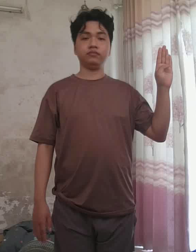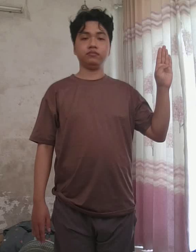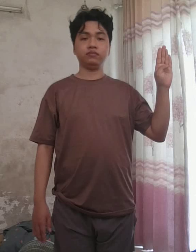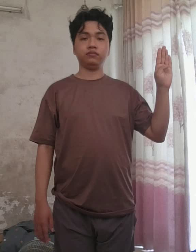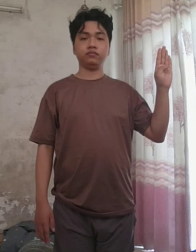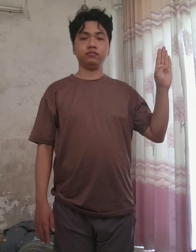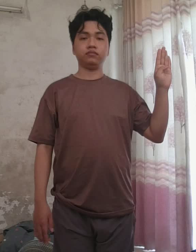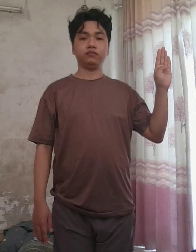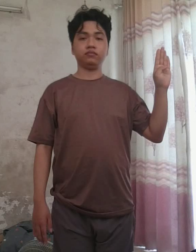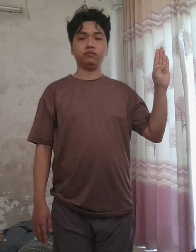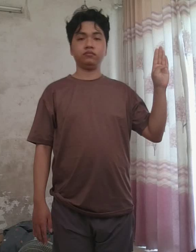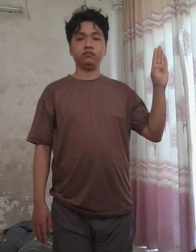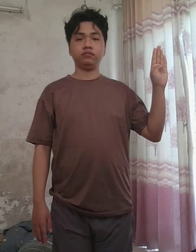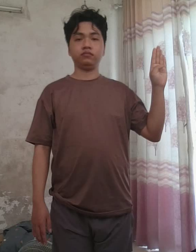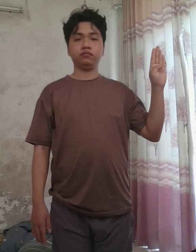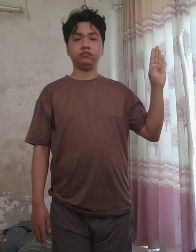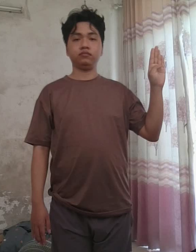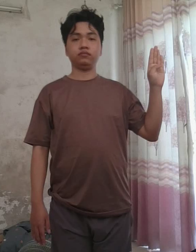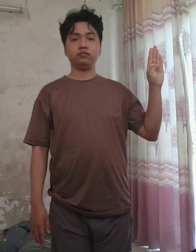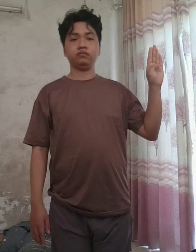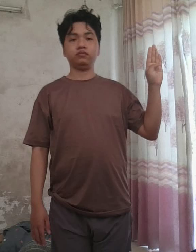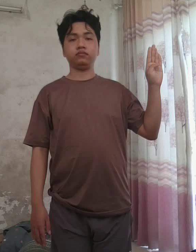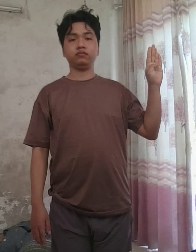b